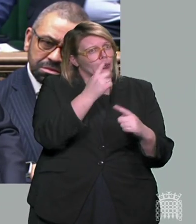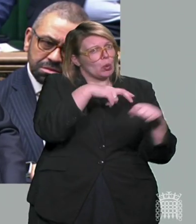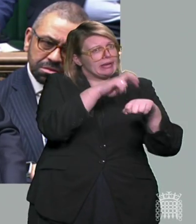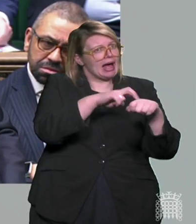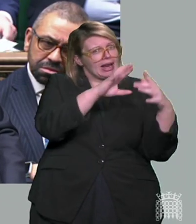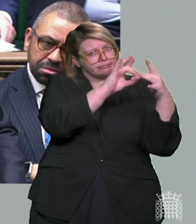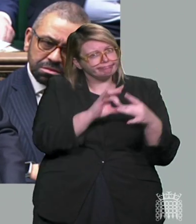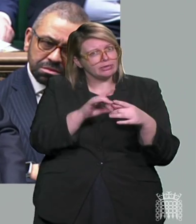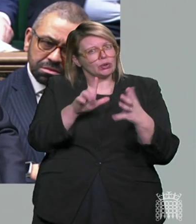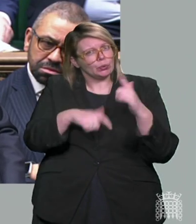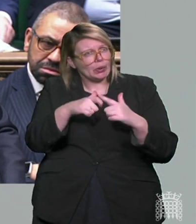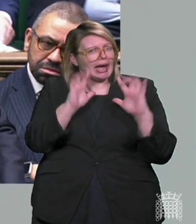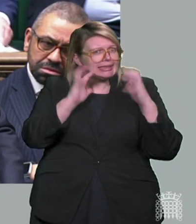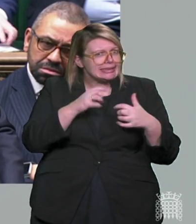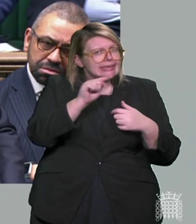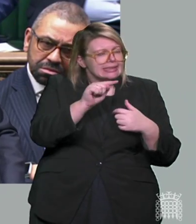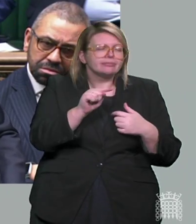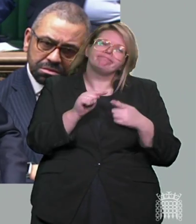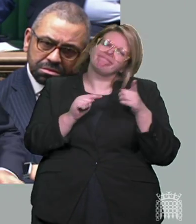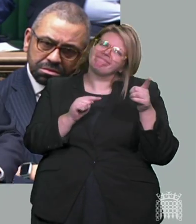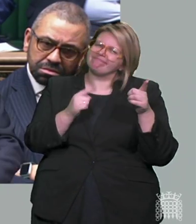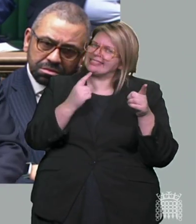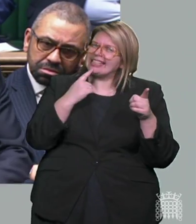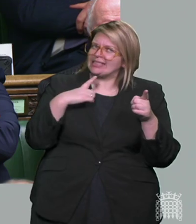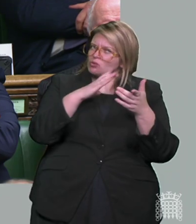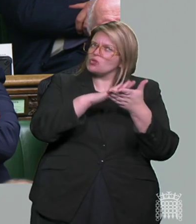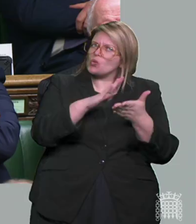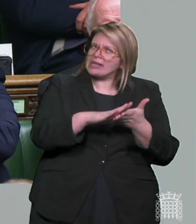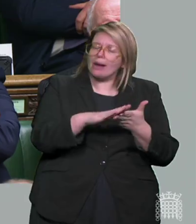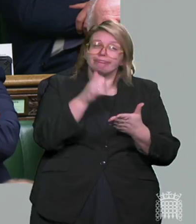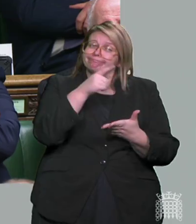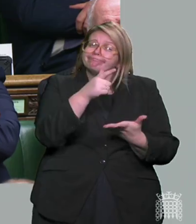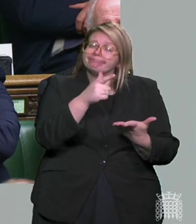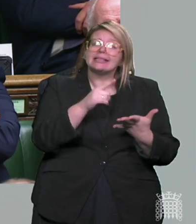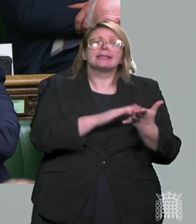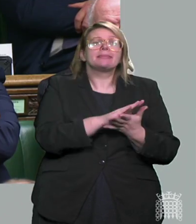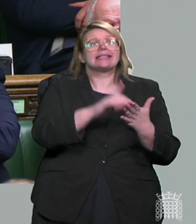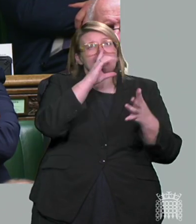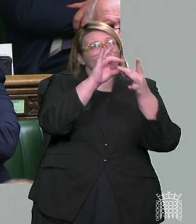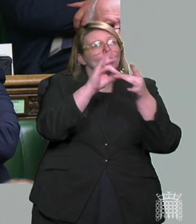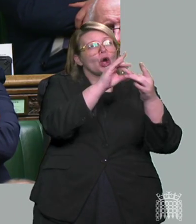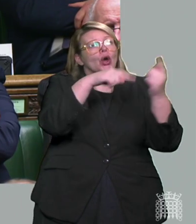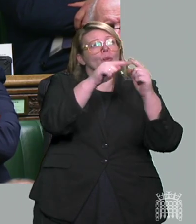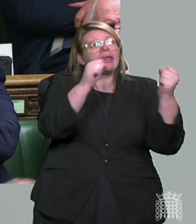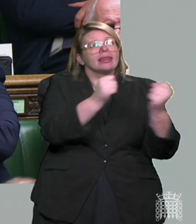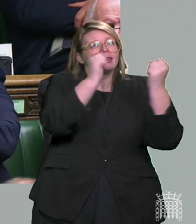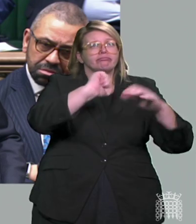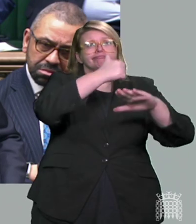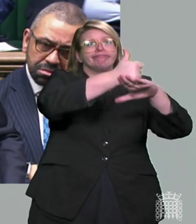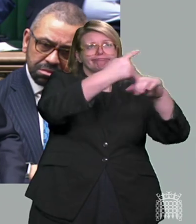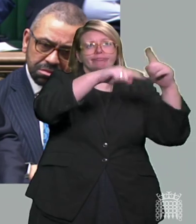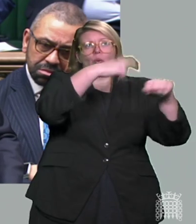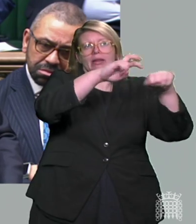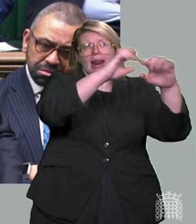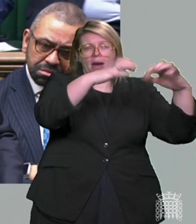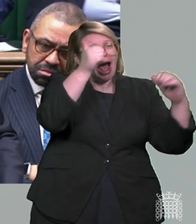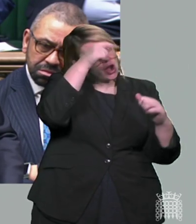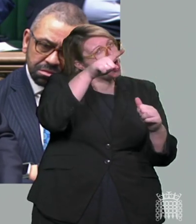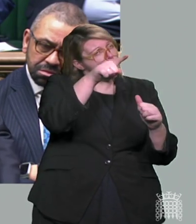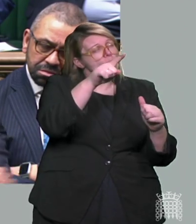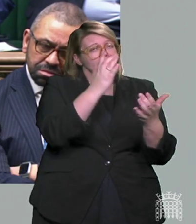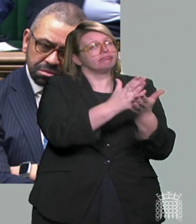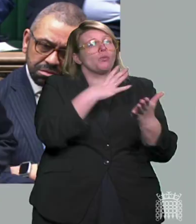I have heard him loud and clear when he says that he wants and needs those issues resolved so that he has a basis to work with others to restore power sharing, and I know that that is genuine.